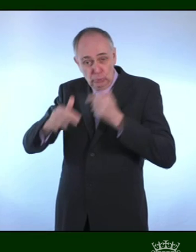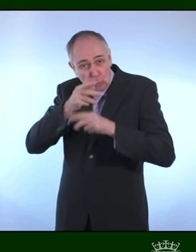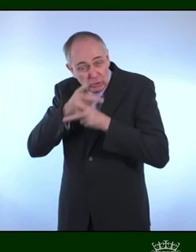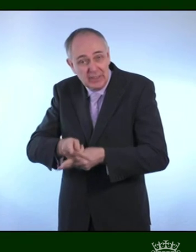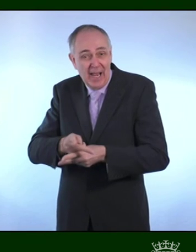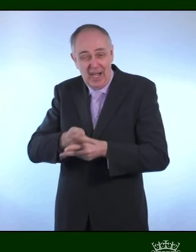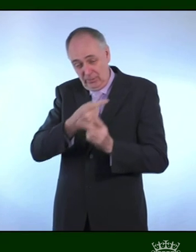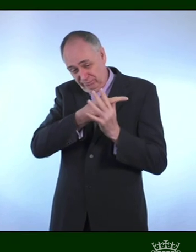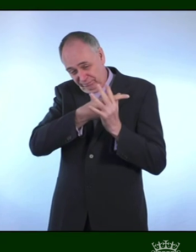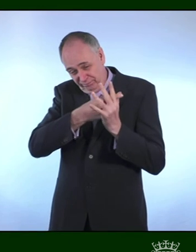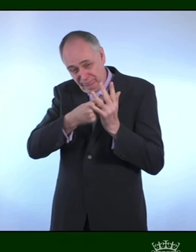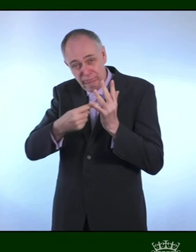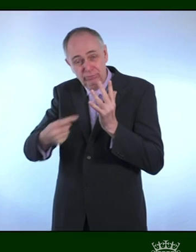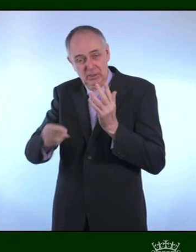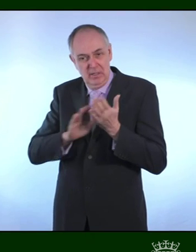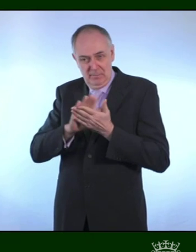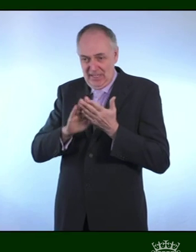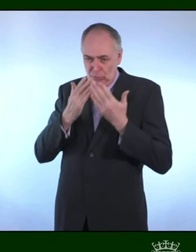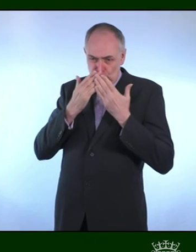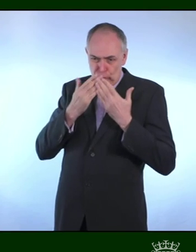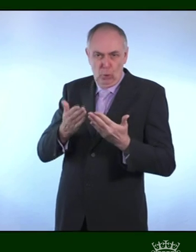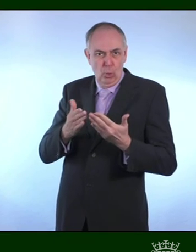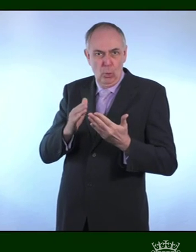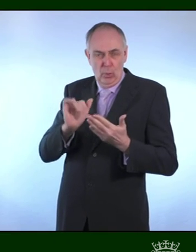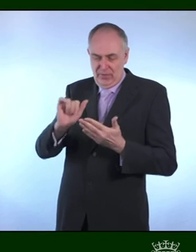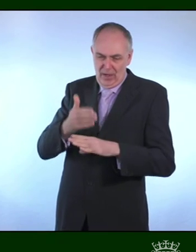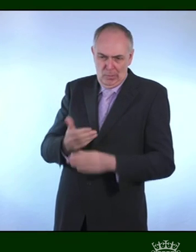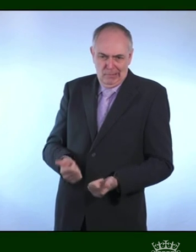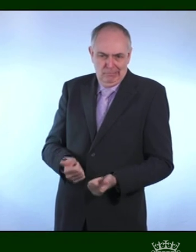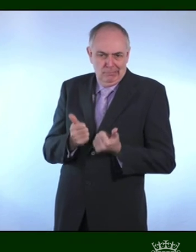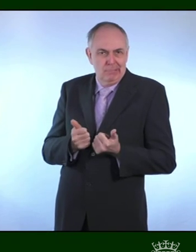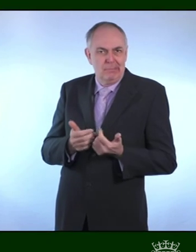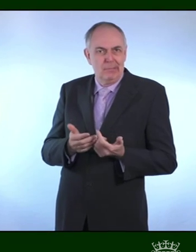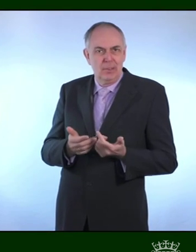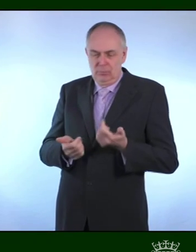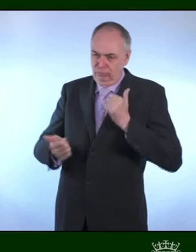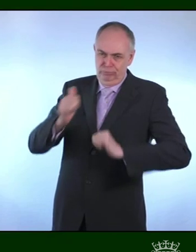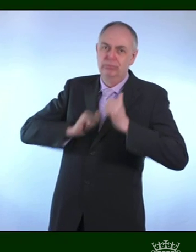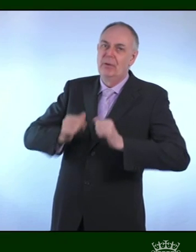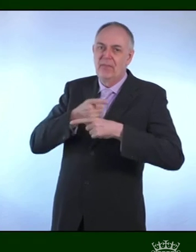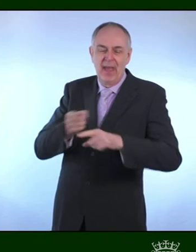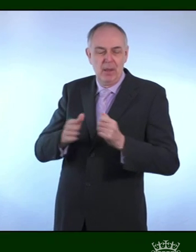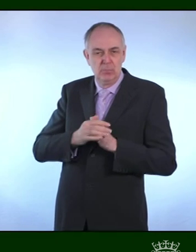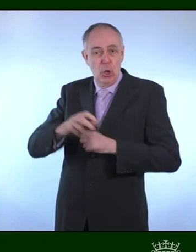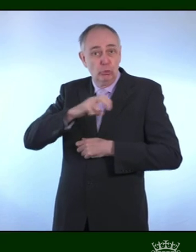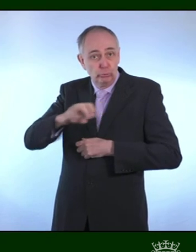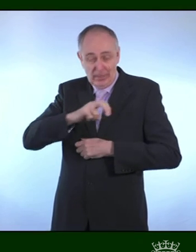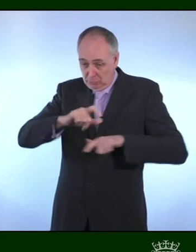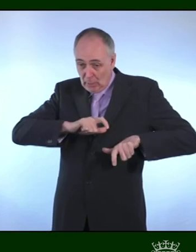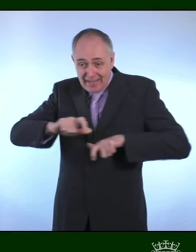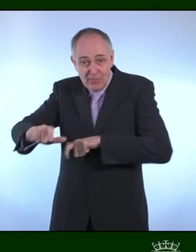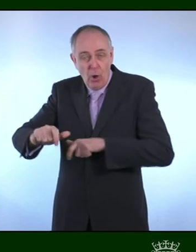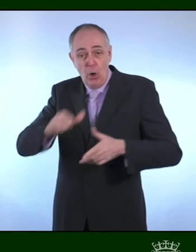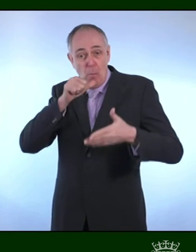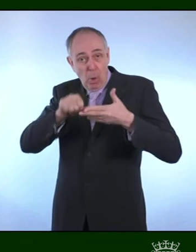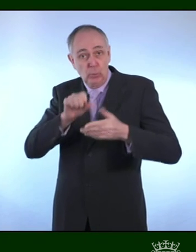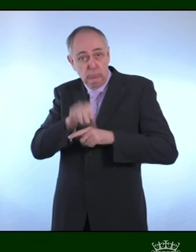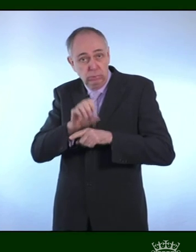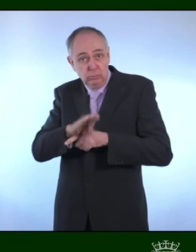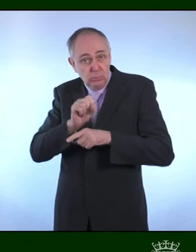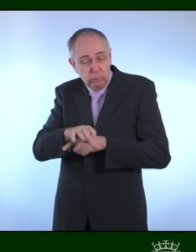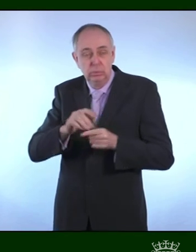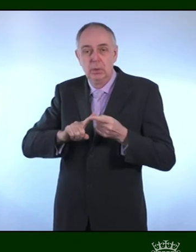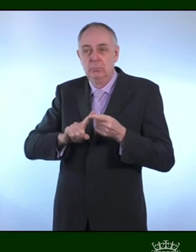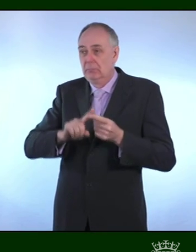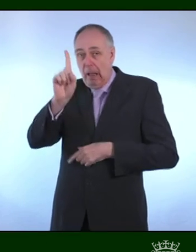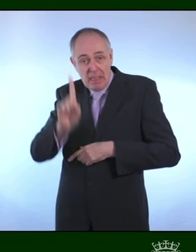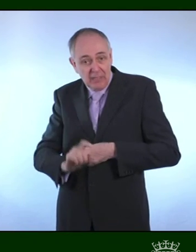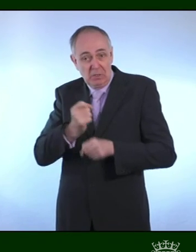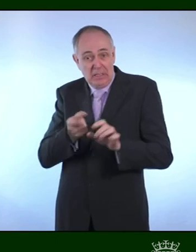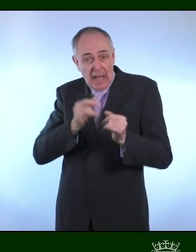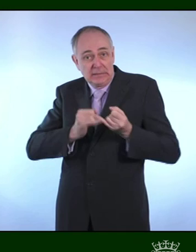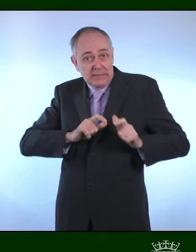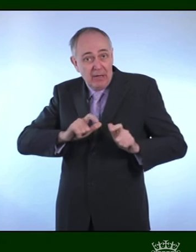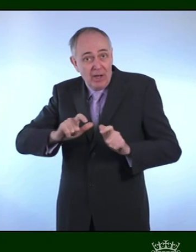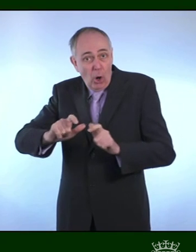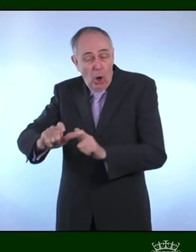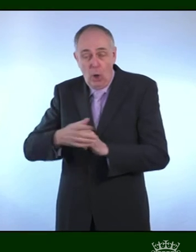All of them are showing the value of public service. They are the unsung heroes, keeping the transport system running, the post delivered, utilities running and our supermarkets properly stocked.